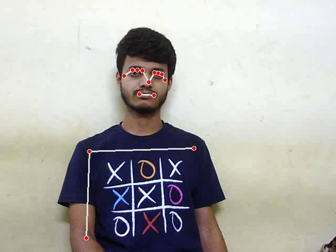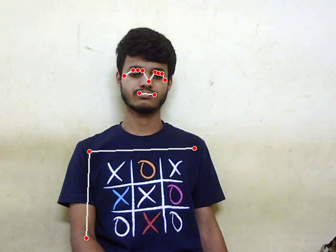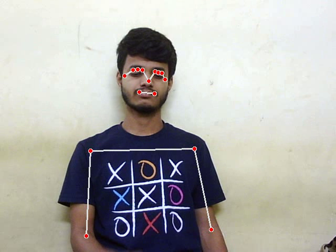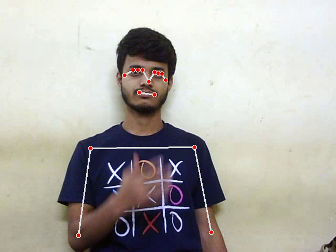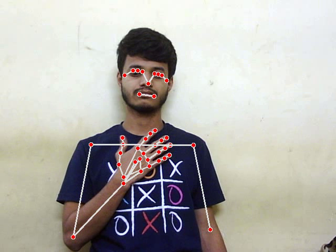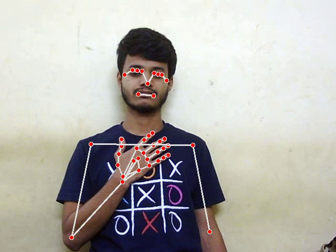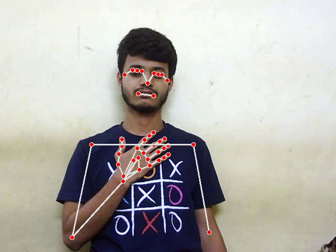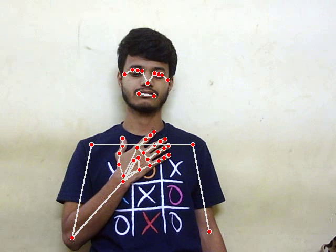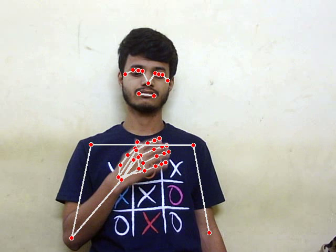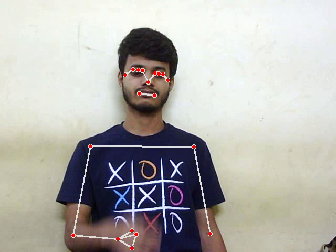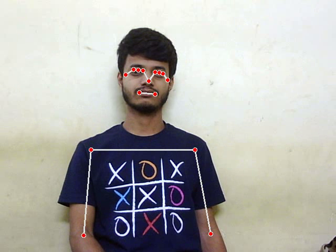my